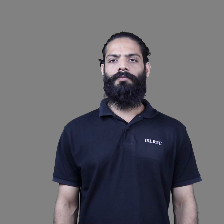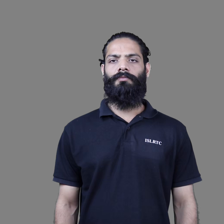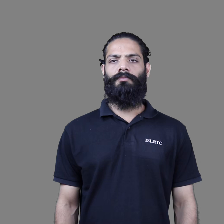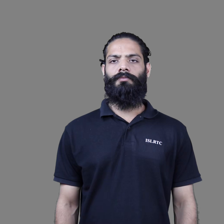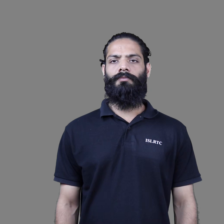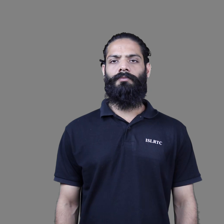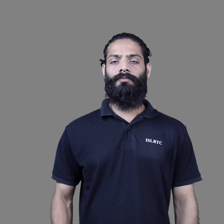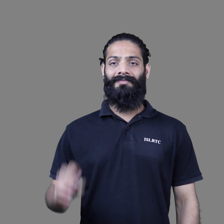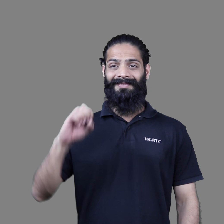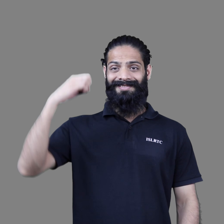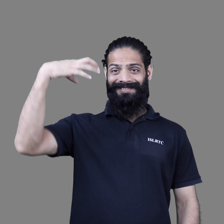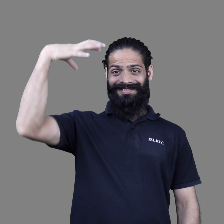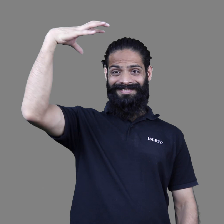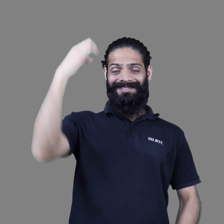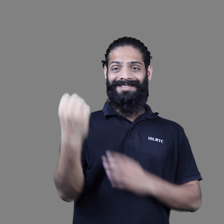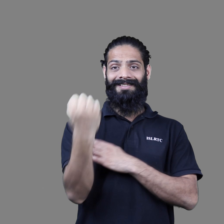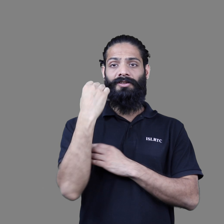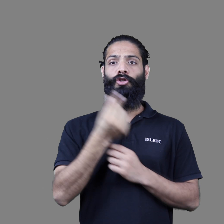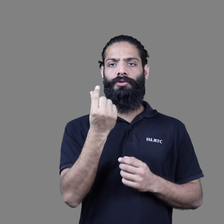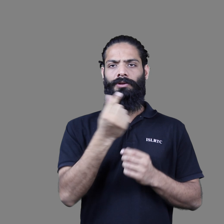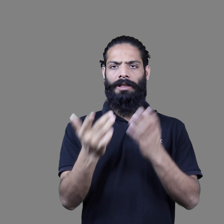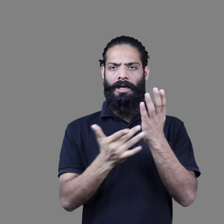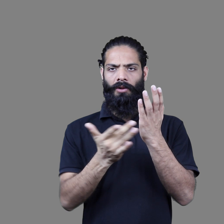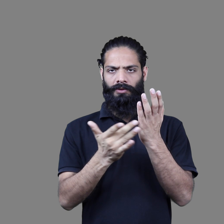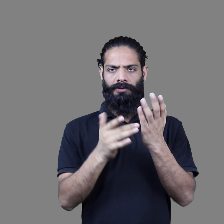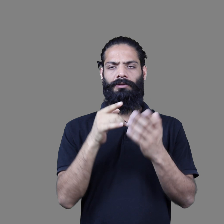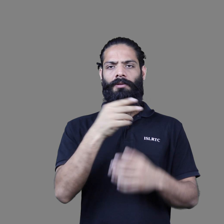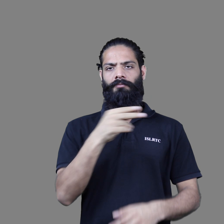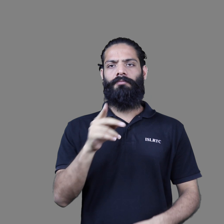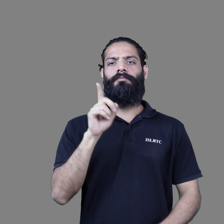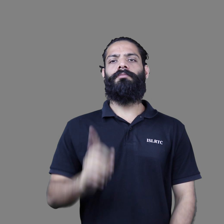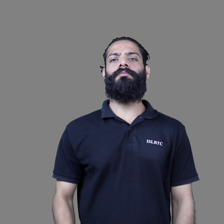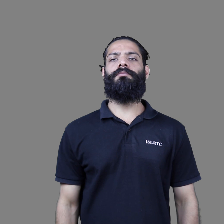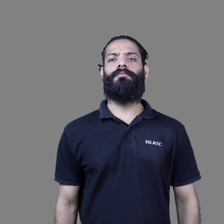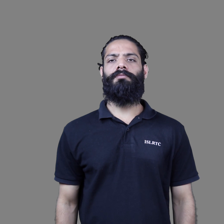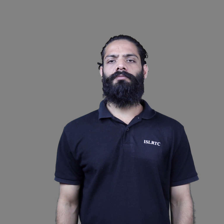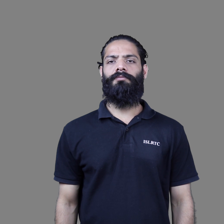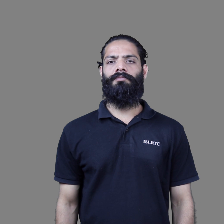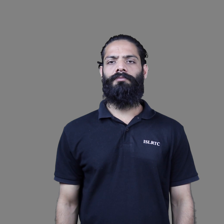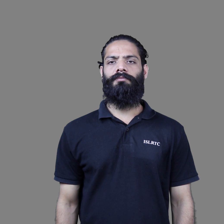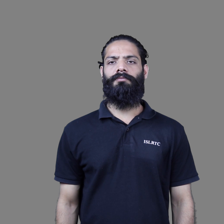Solar Cell